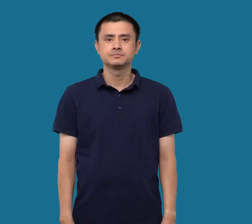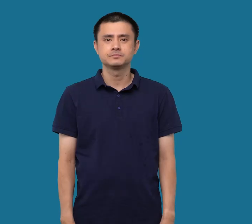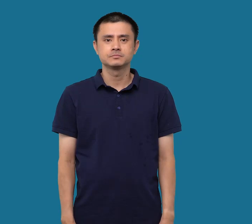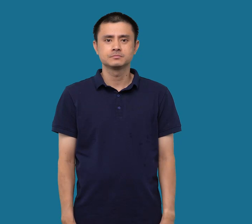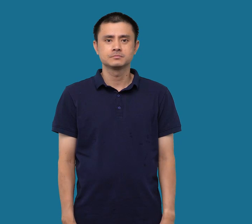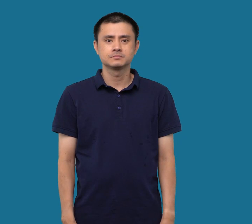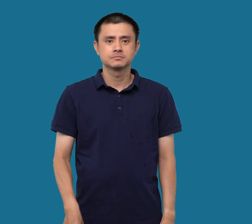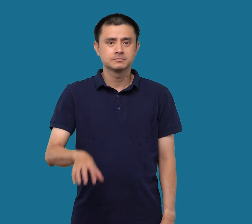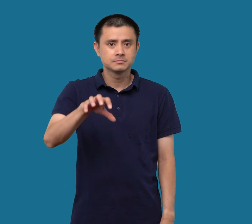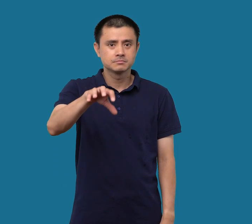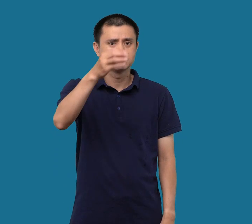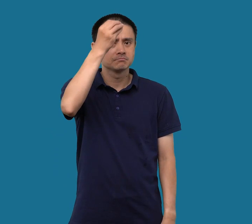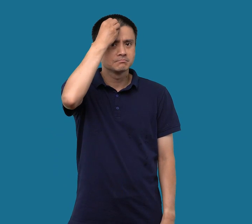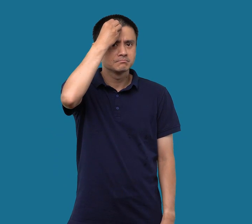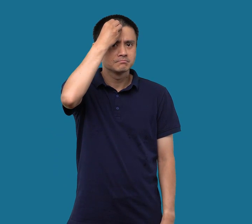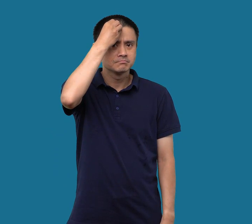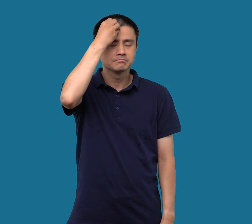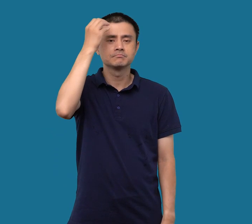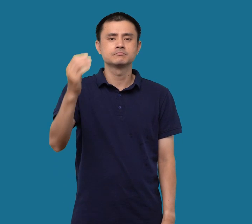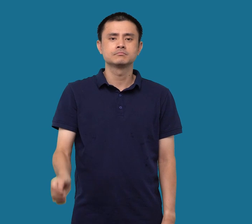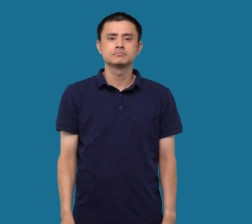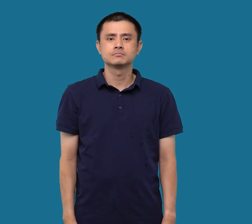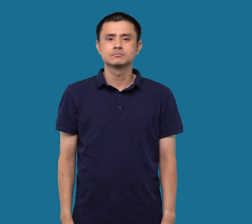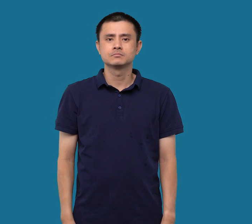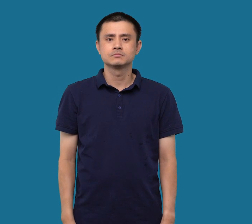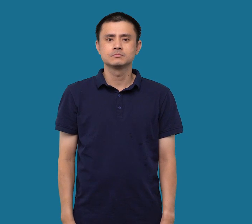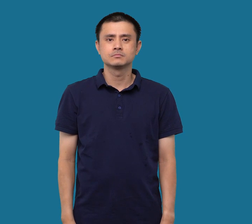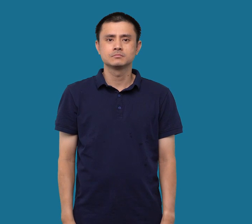góc học tập